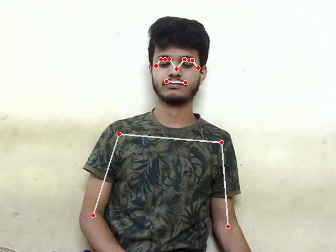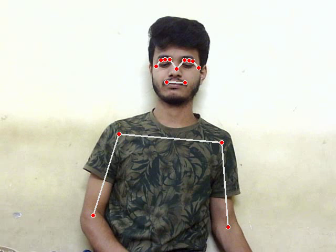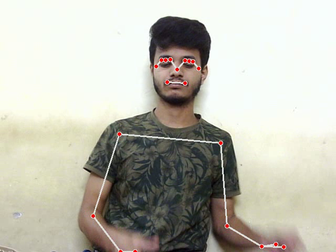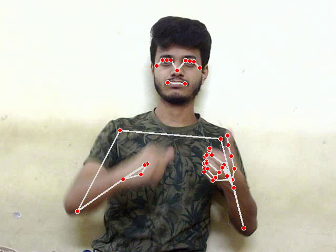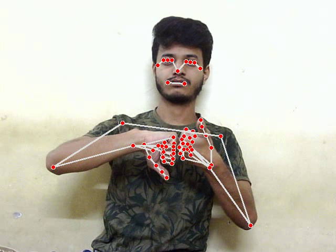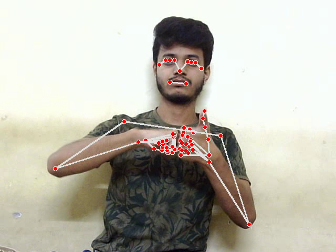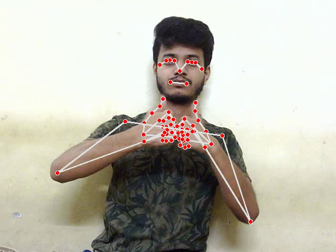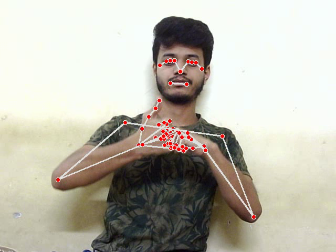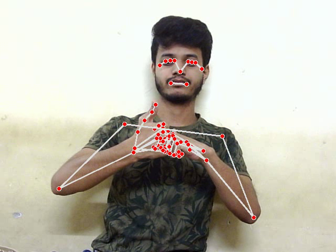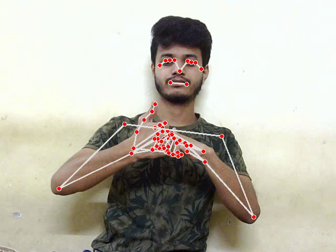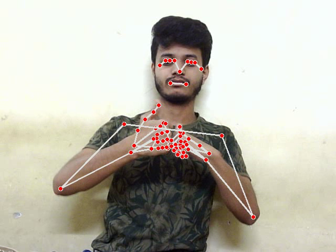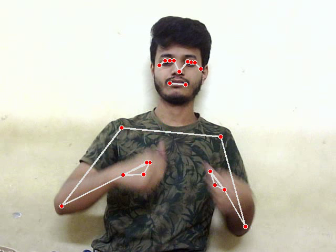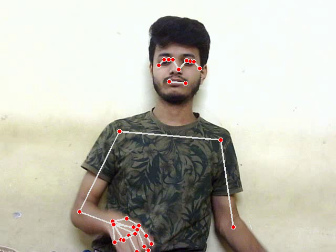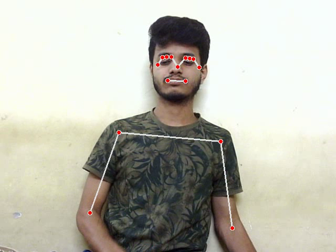how